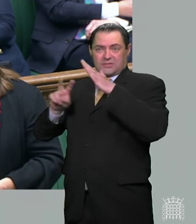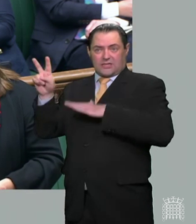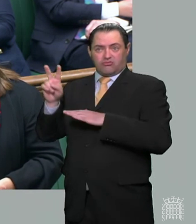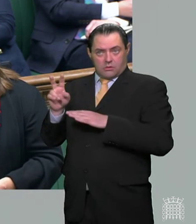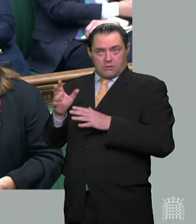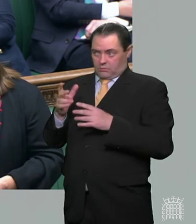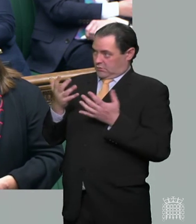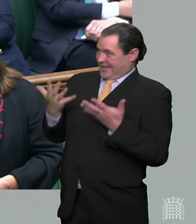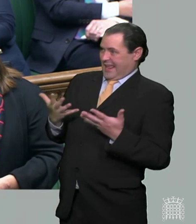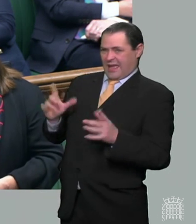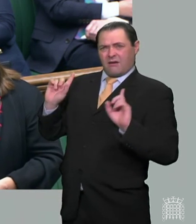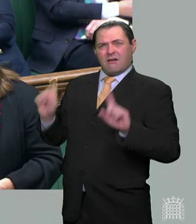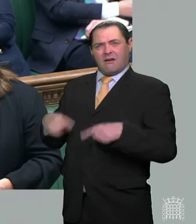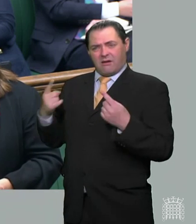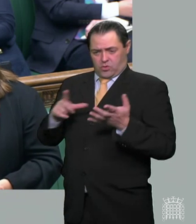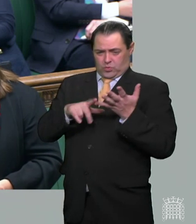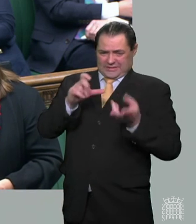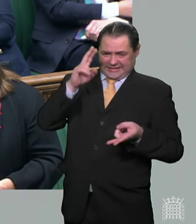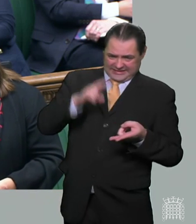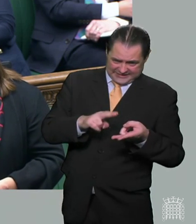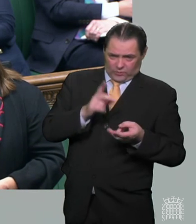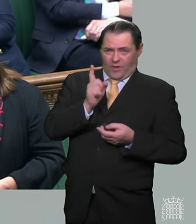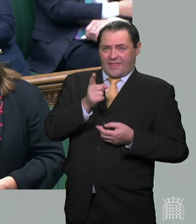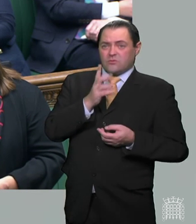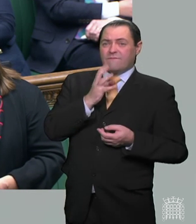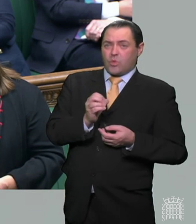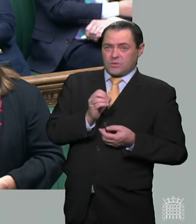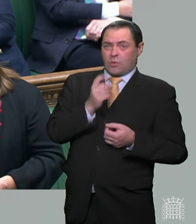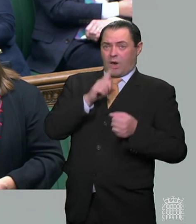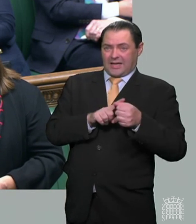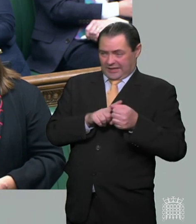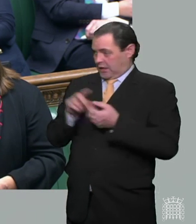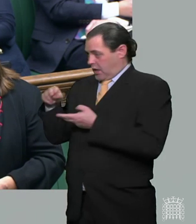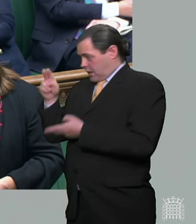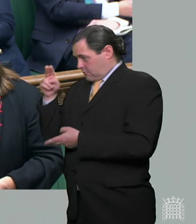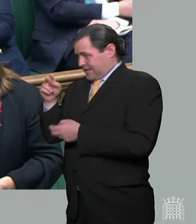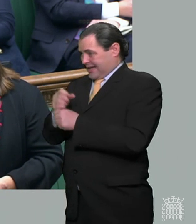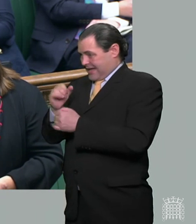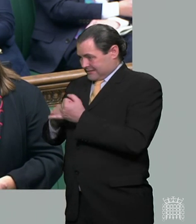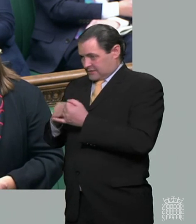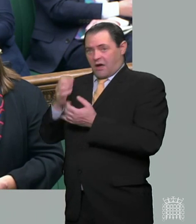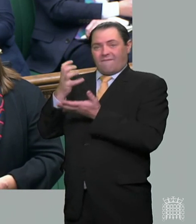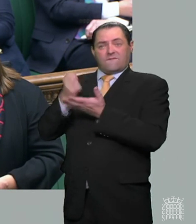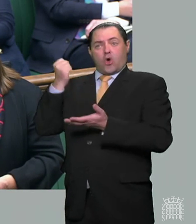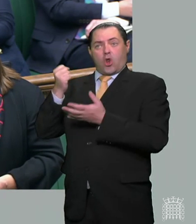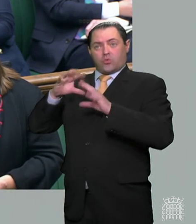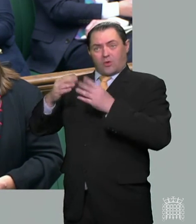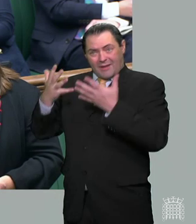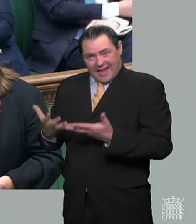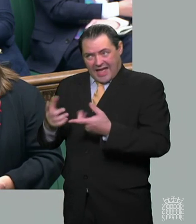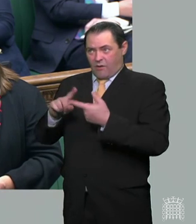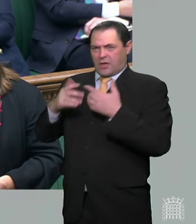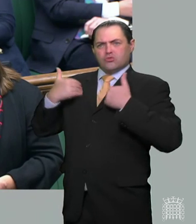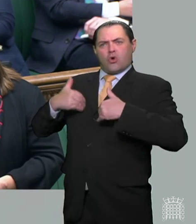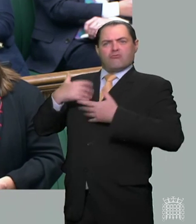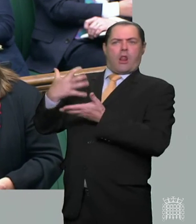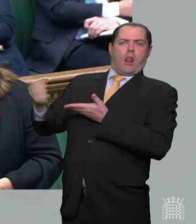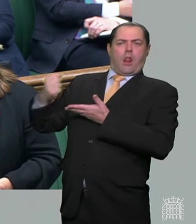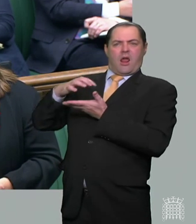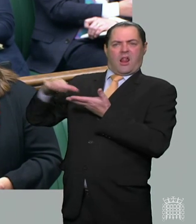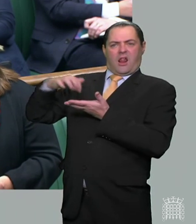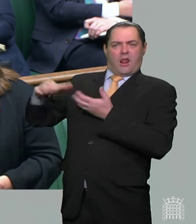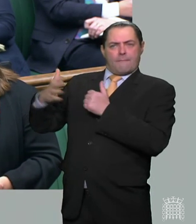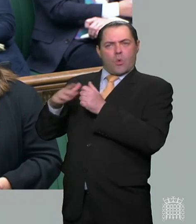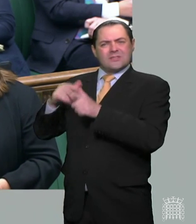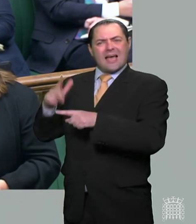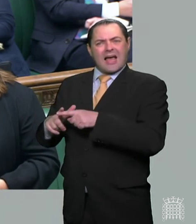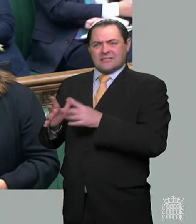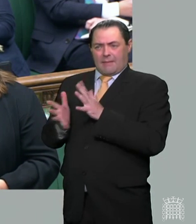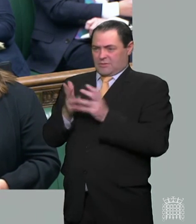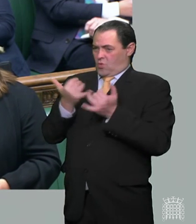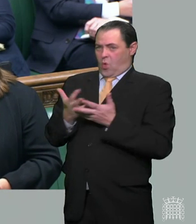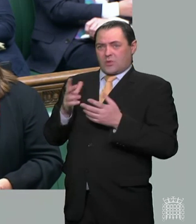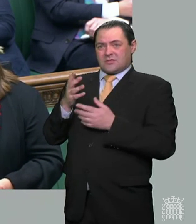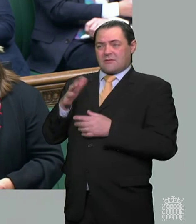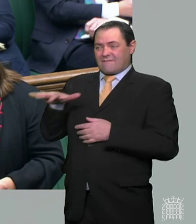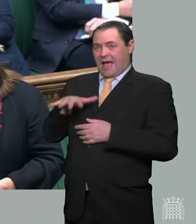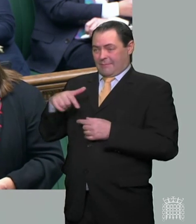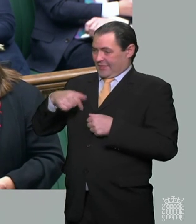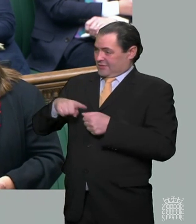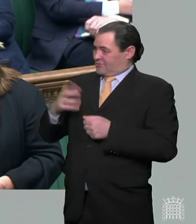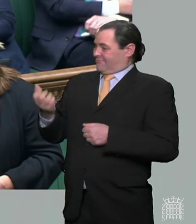The UK Government are slashing universal credit by £1,040, furlough is ending prematurely and a Tory tax hike will leave the majority of families hundreds of pounds worse off next year.